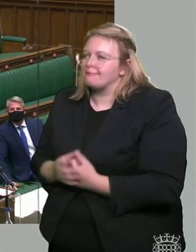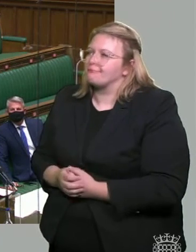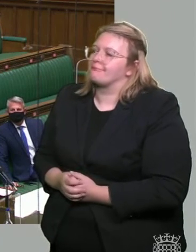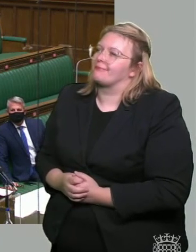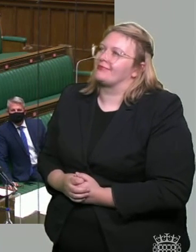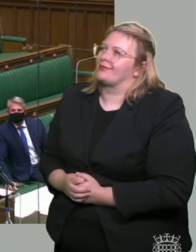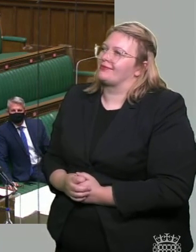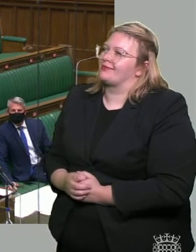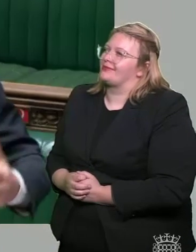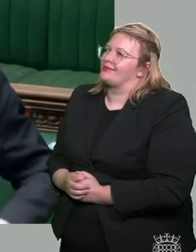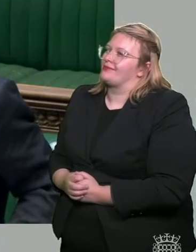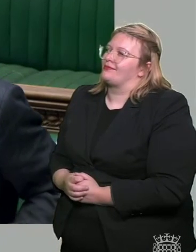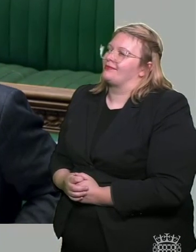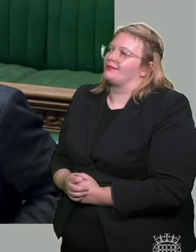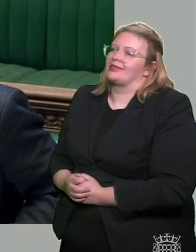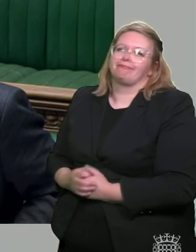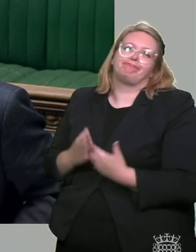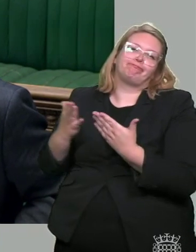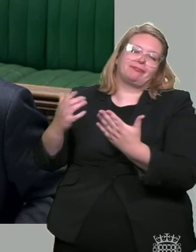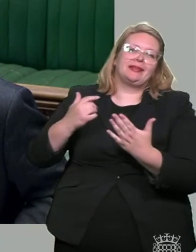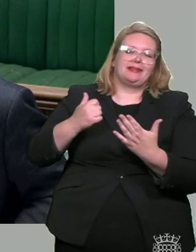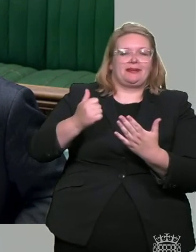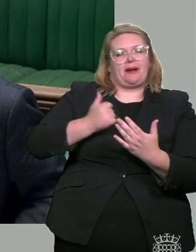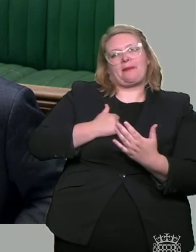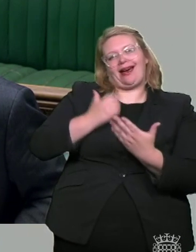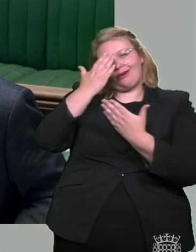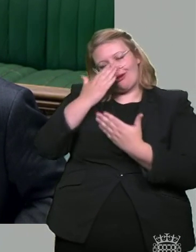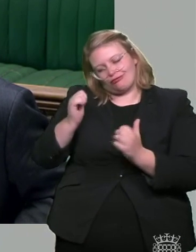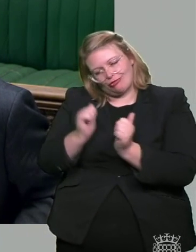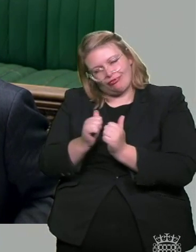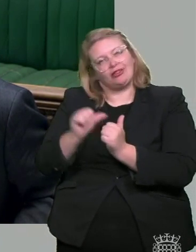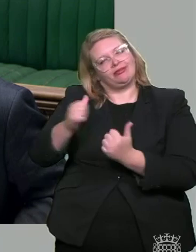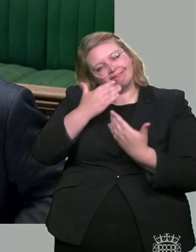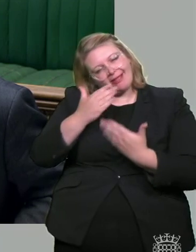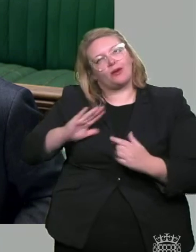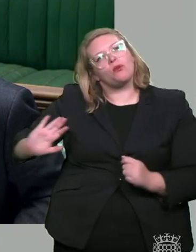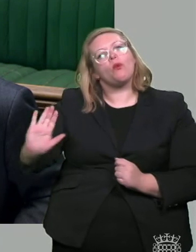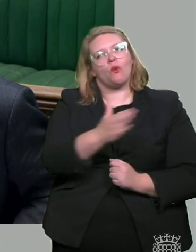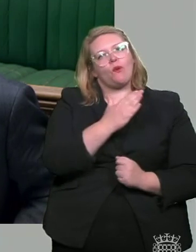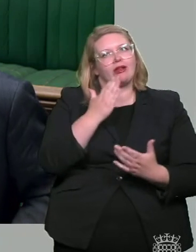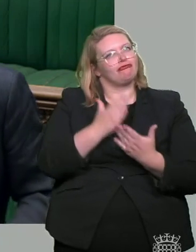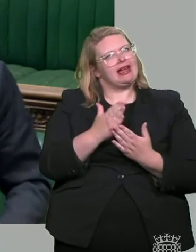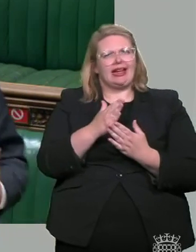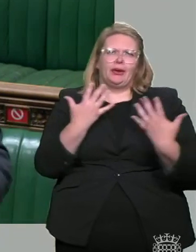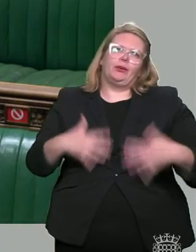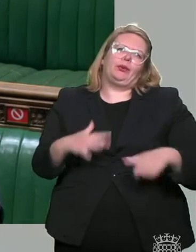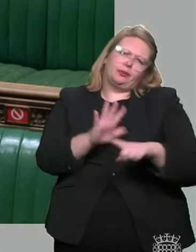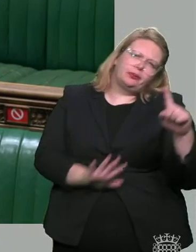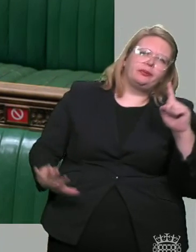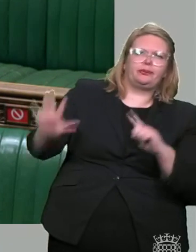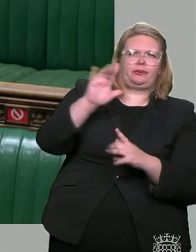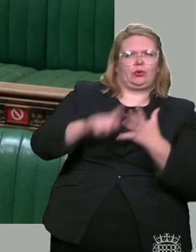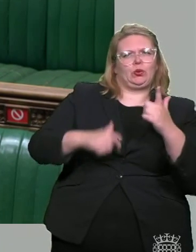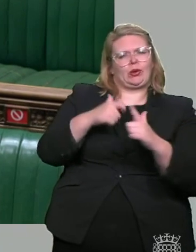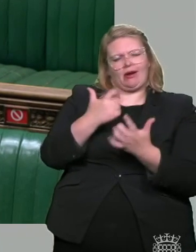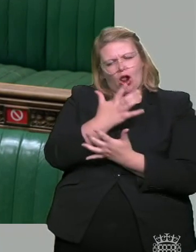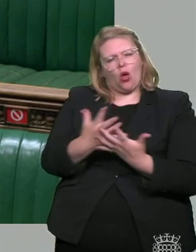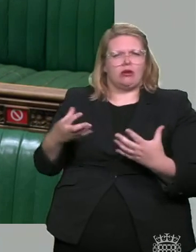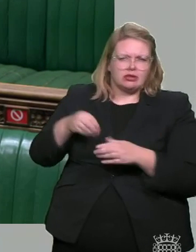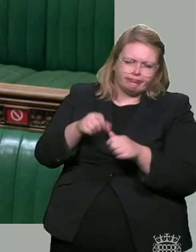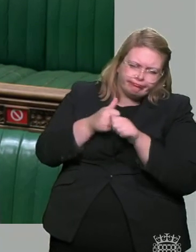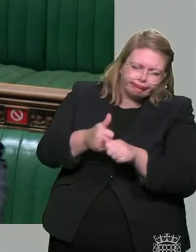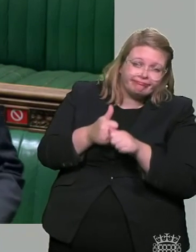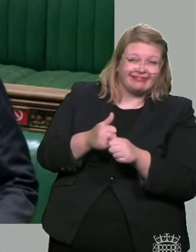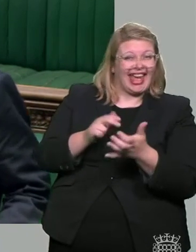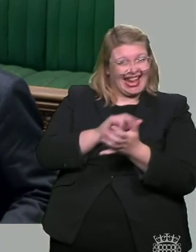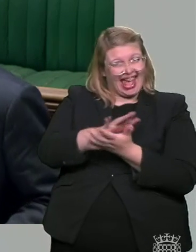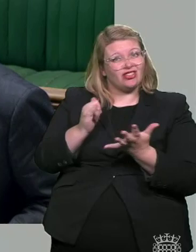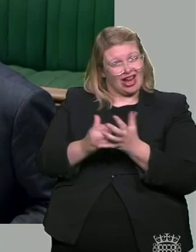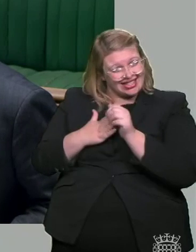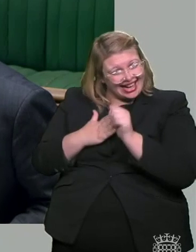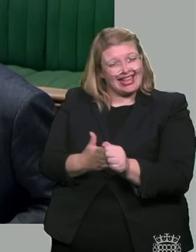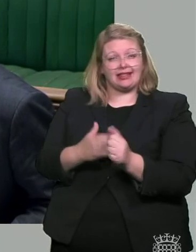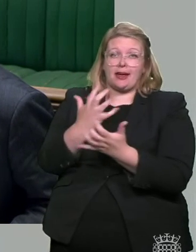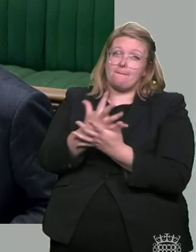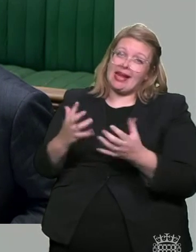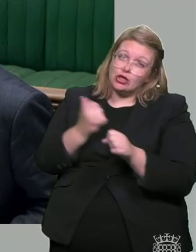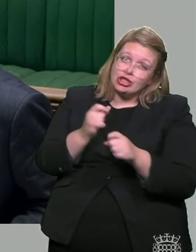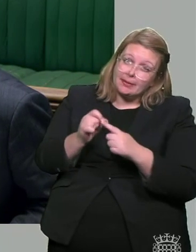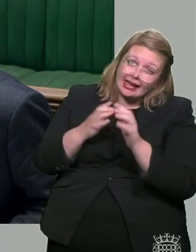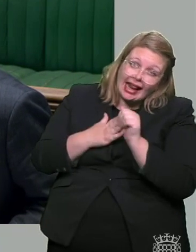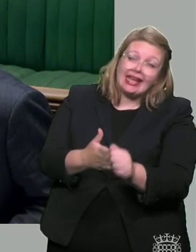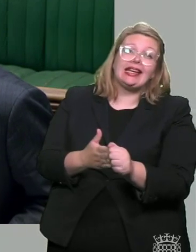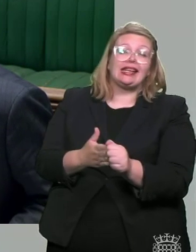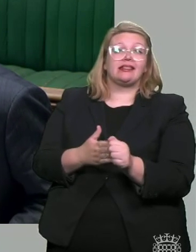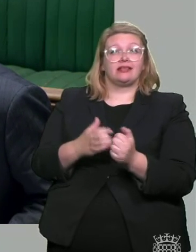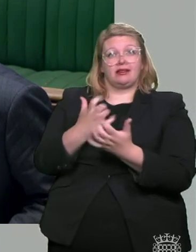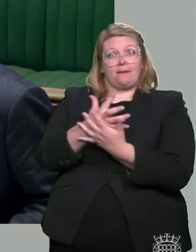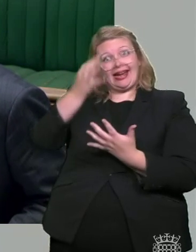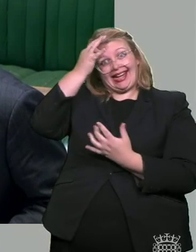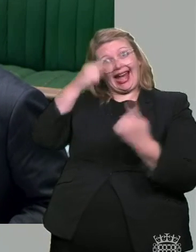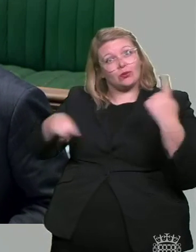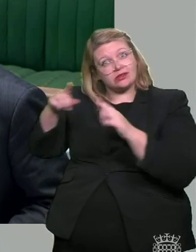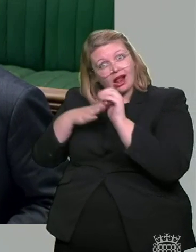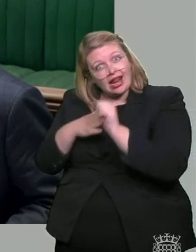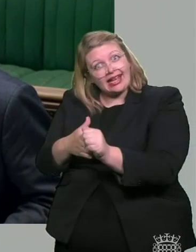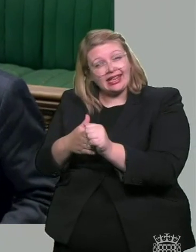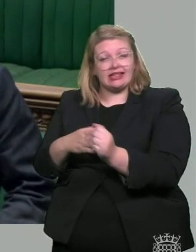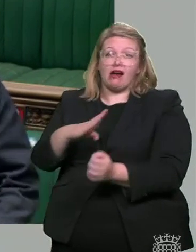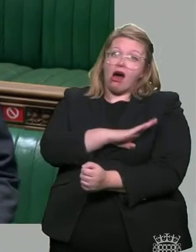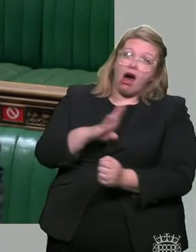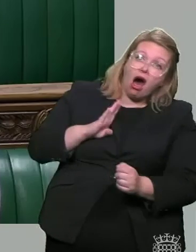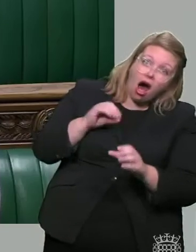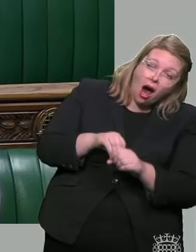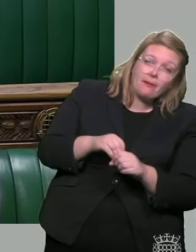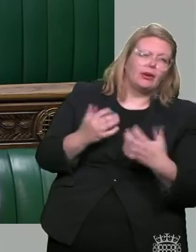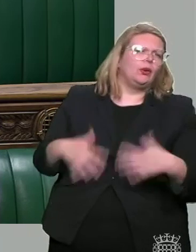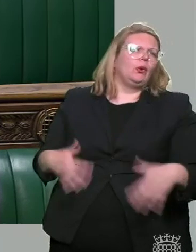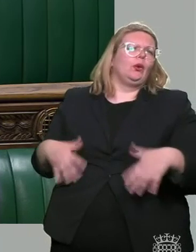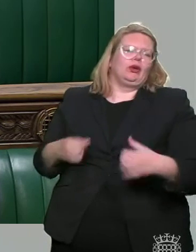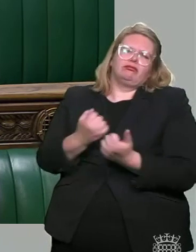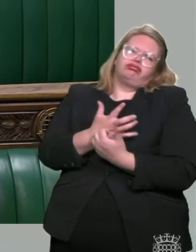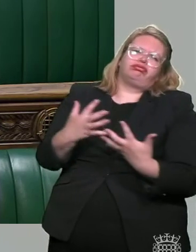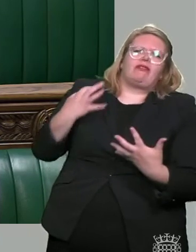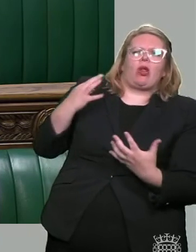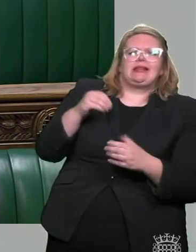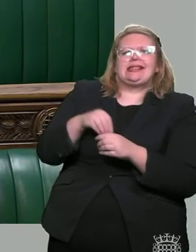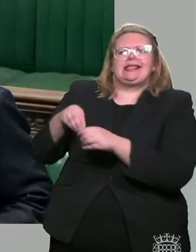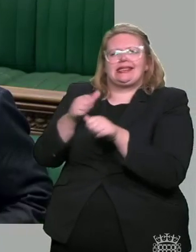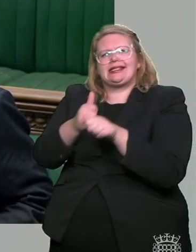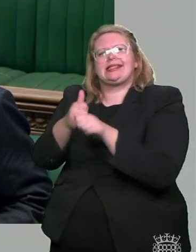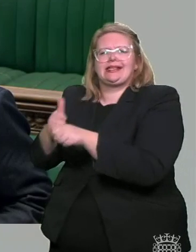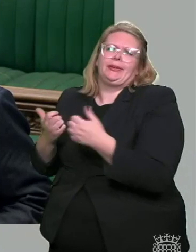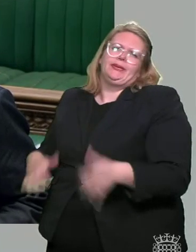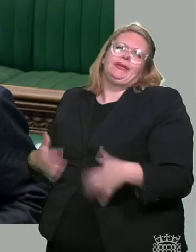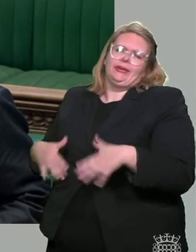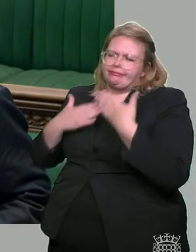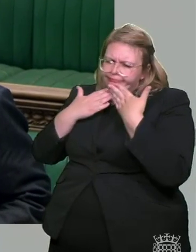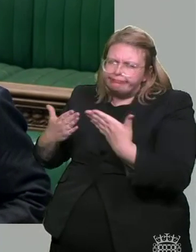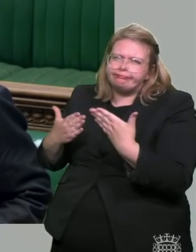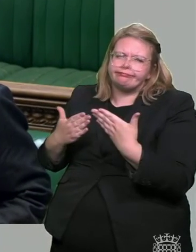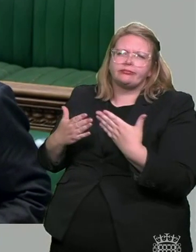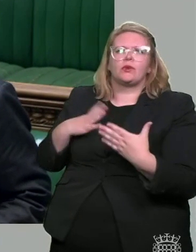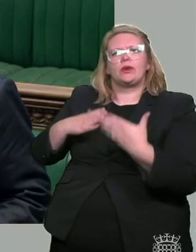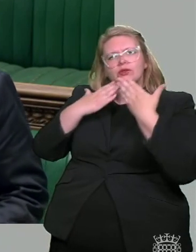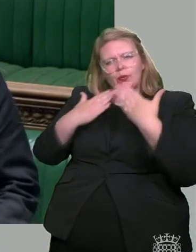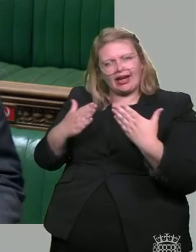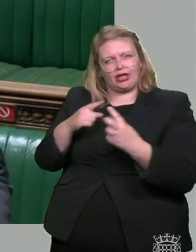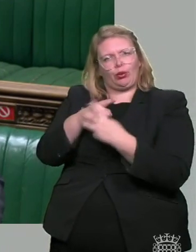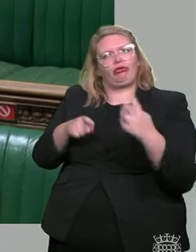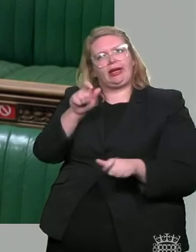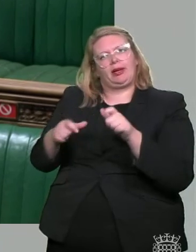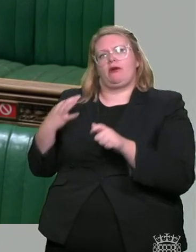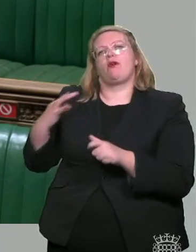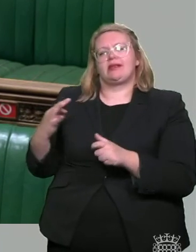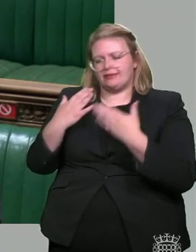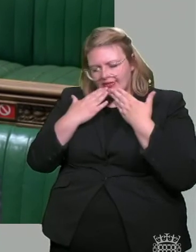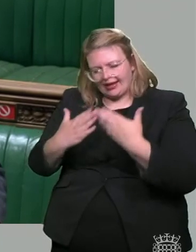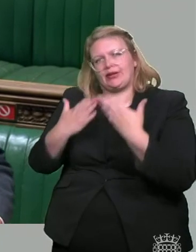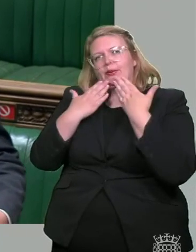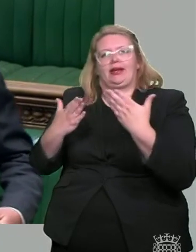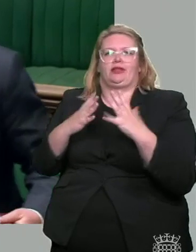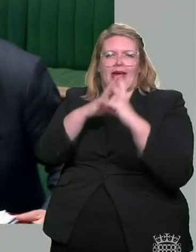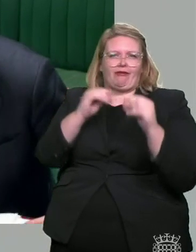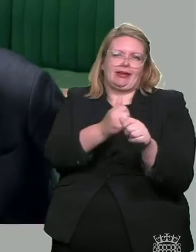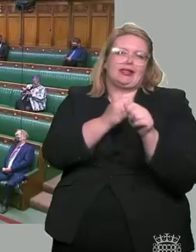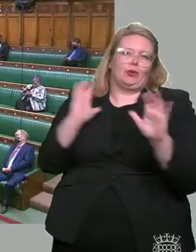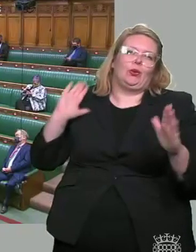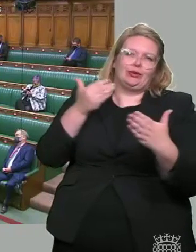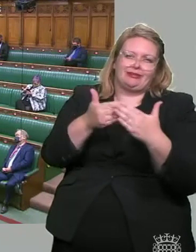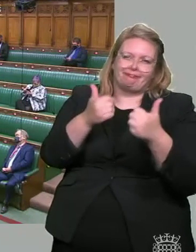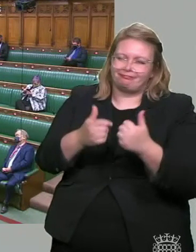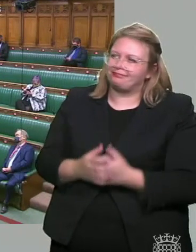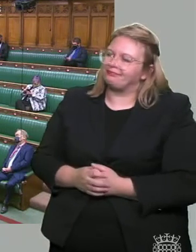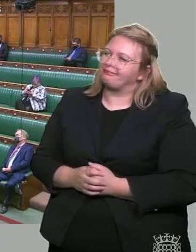My honourable Friend should thank everybody involved, and it has been a fantastic national effort, led by the NHS—led overwhelmingly by GPs, but also by many others, including local council officers and officials and the Army, and of course huge numbers of volunteers in her constituency and elsewhere, and I thank Kirsty Griffiths, Guy Hollis and Paul Bass very much for everything they have done.